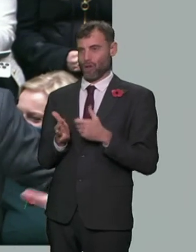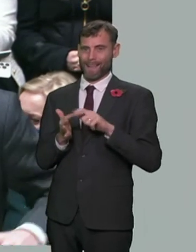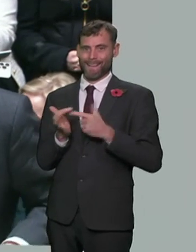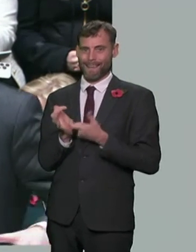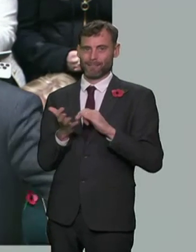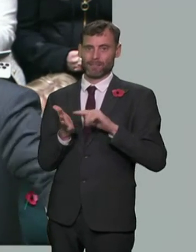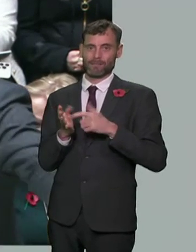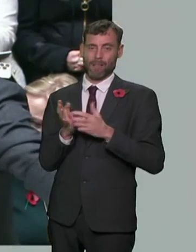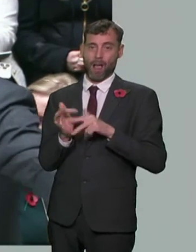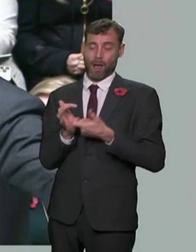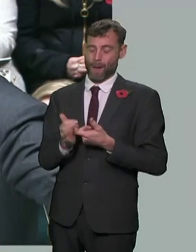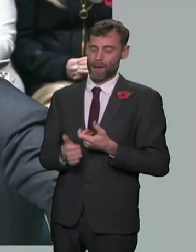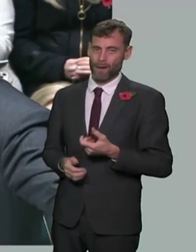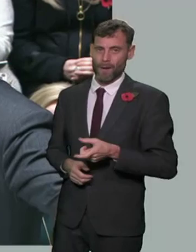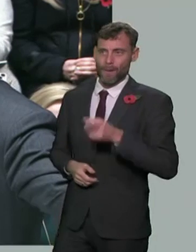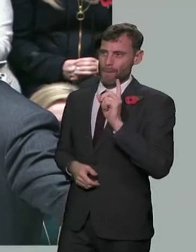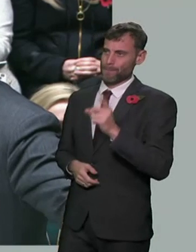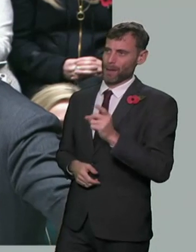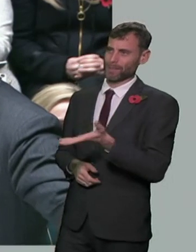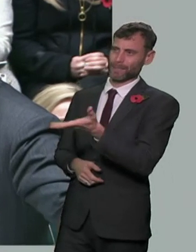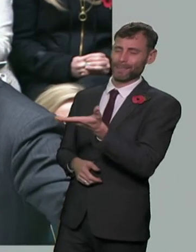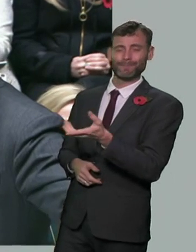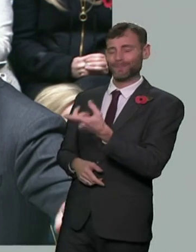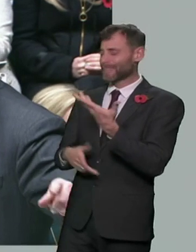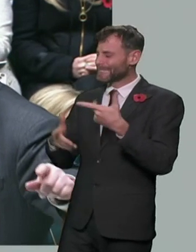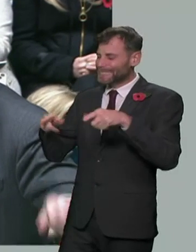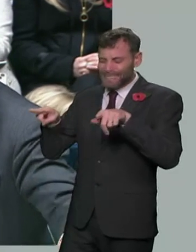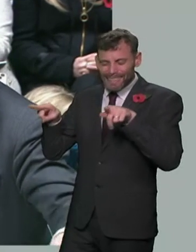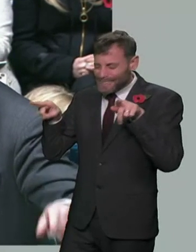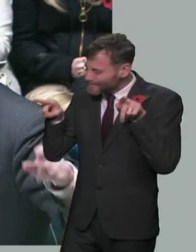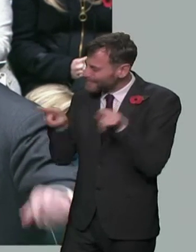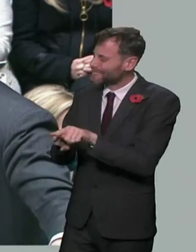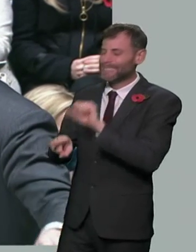I am just putting that out there.